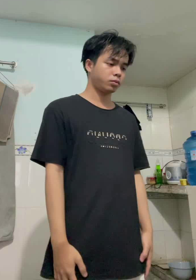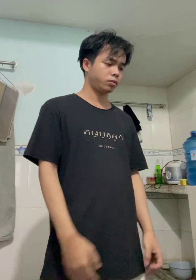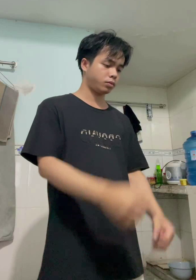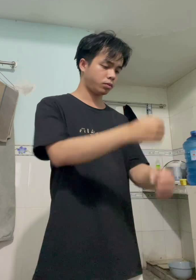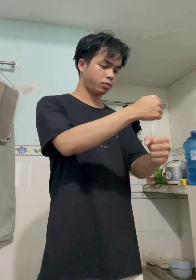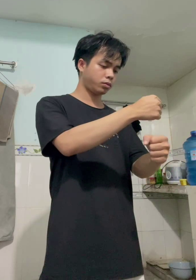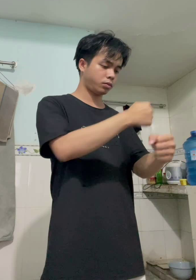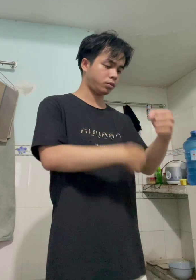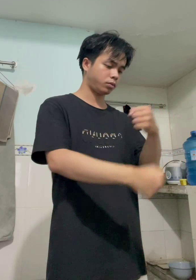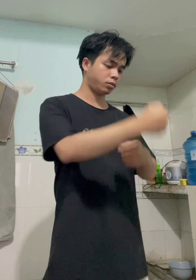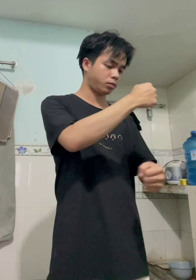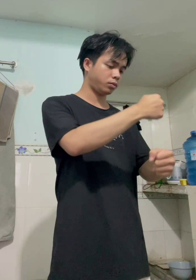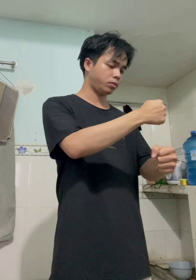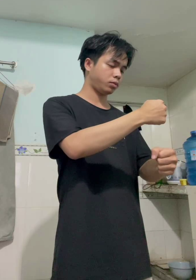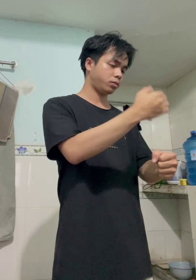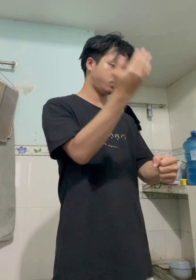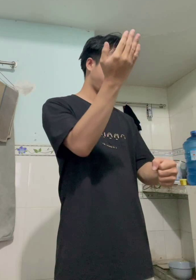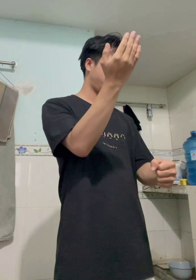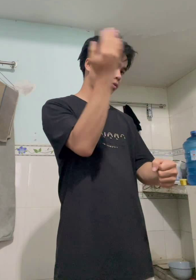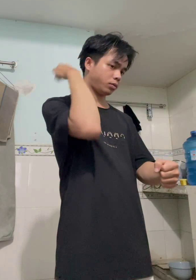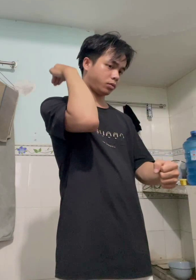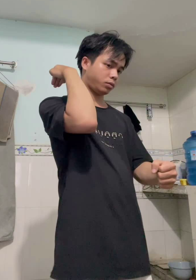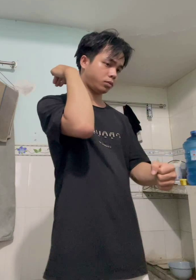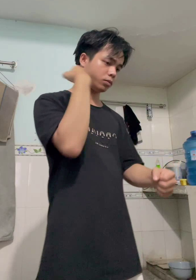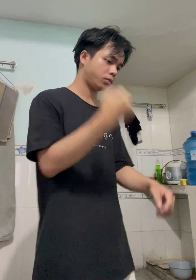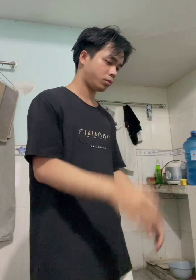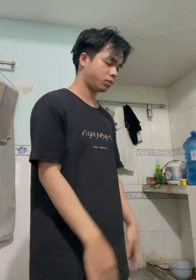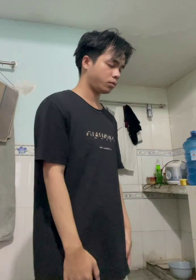nam truoc